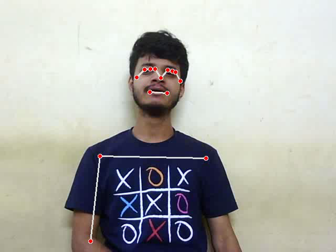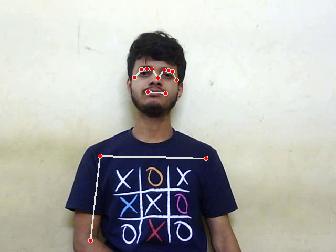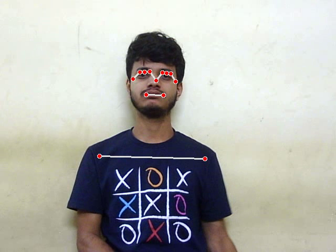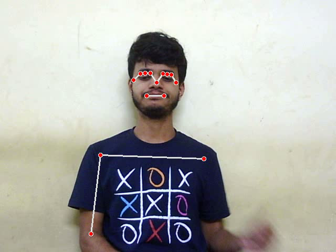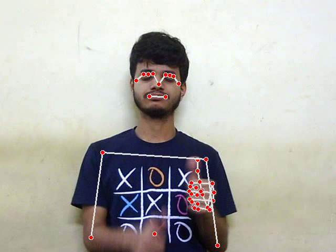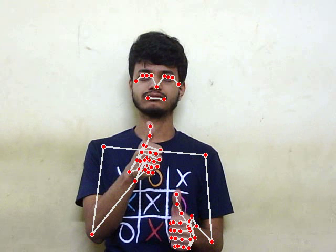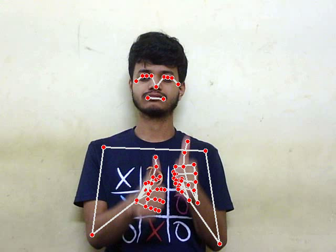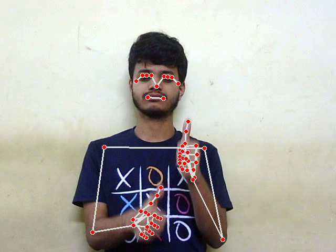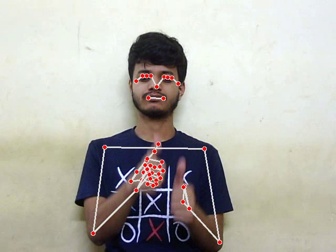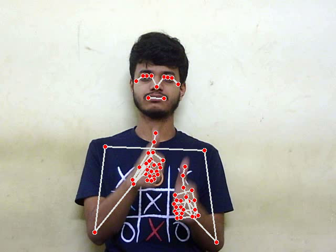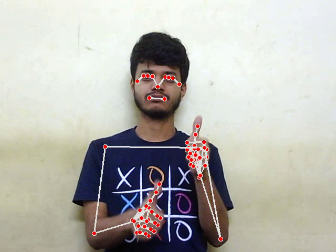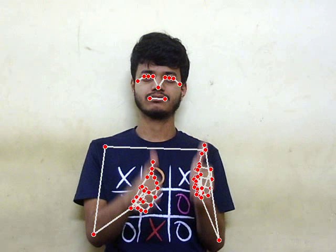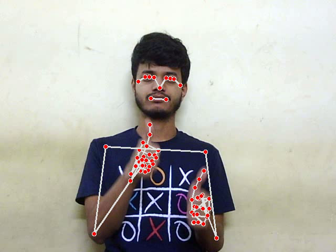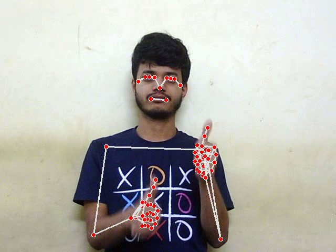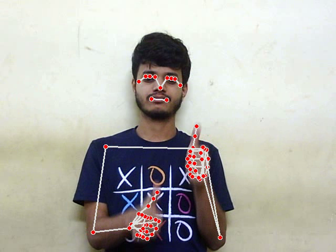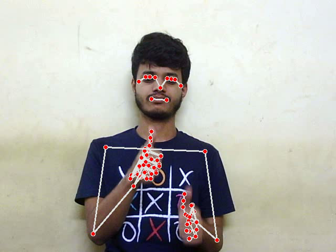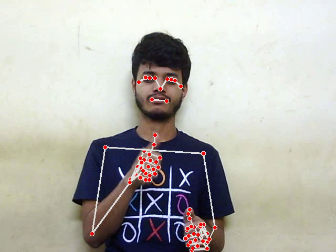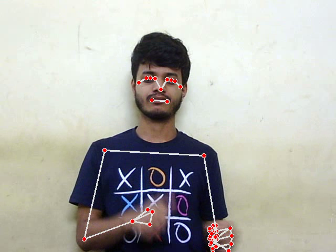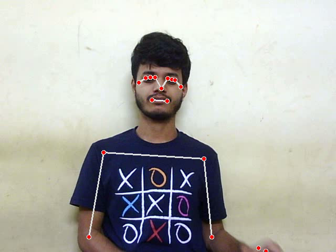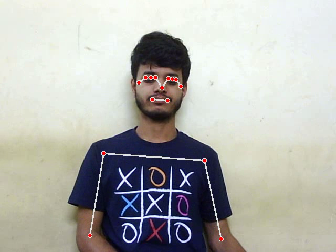which